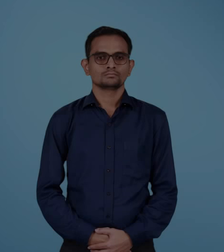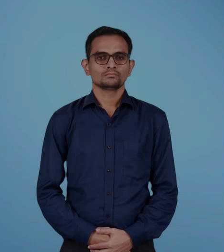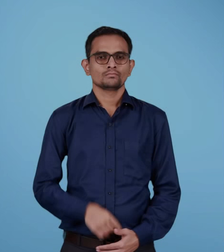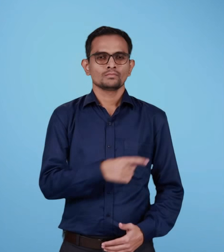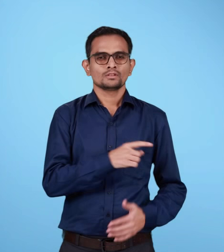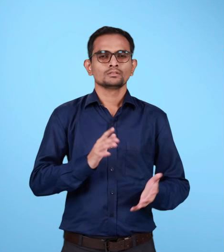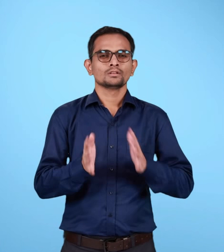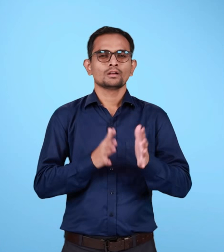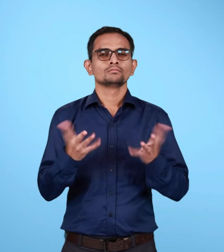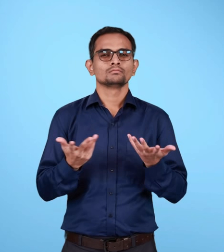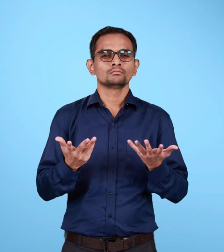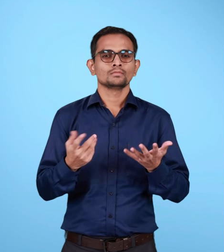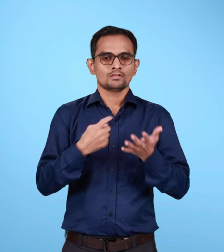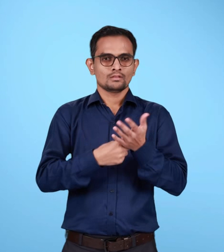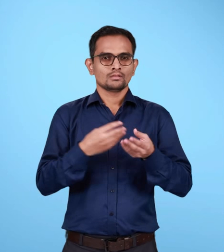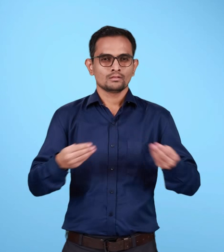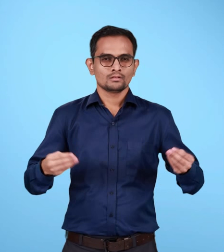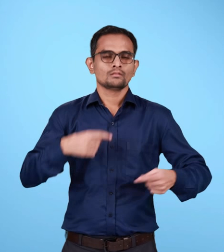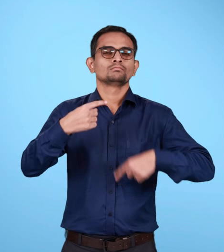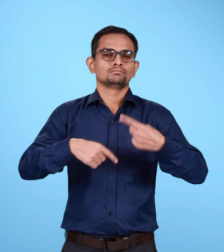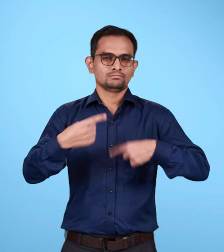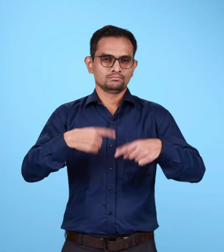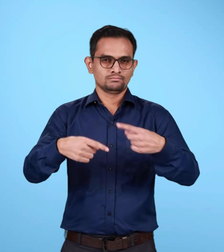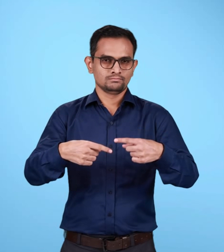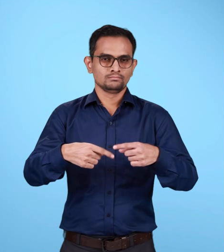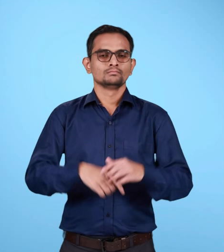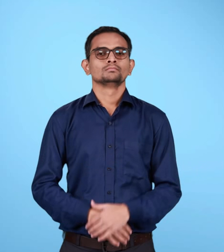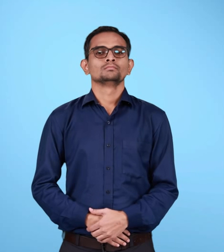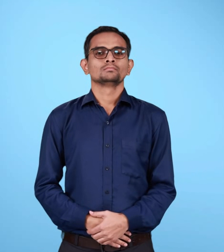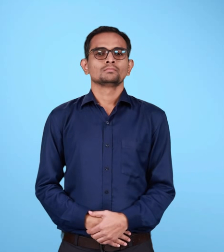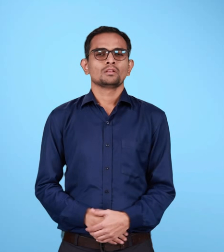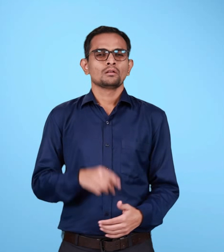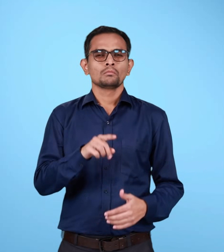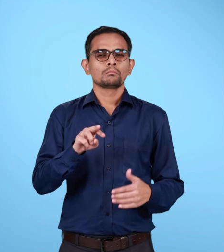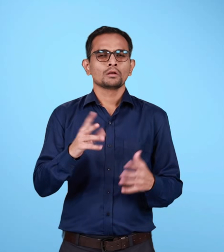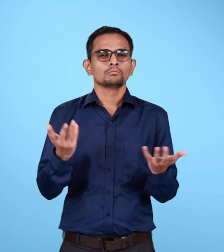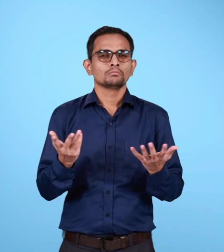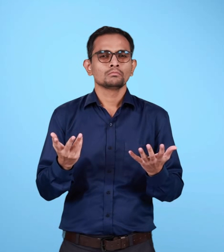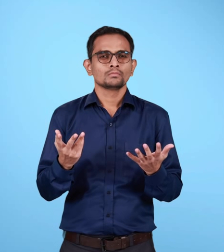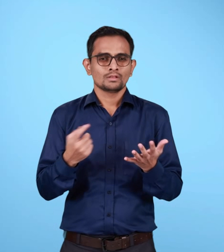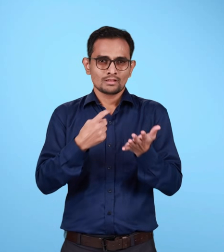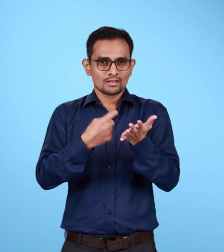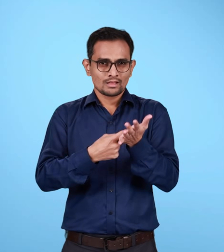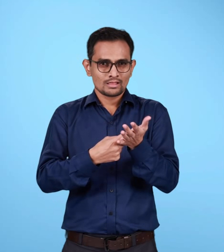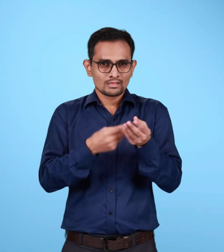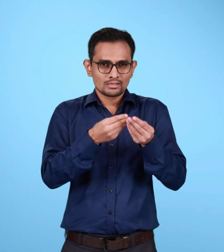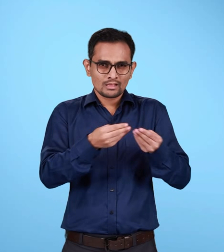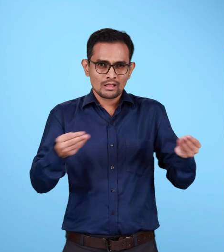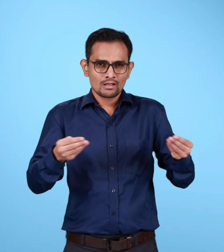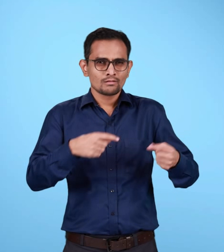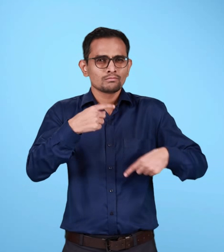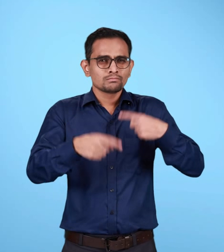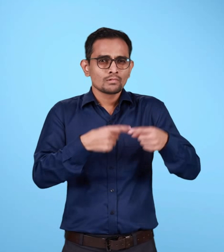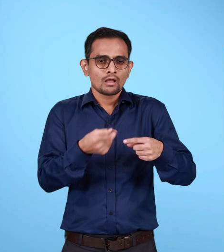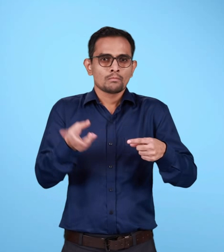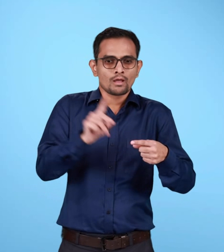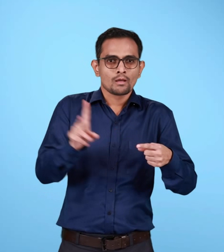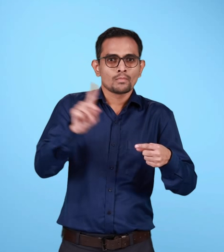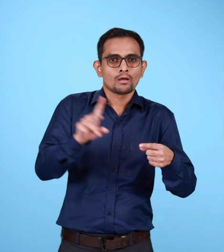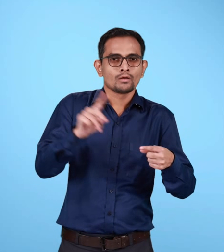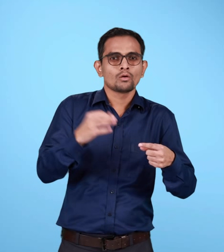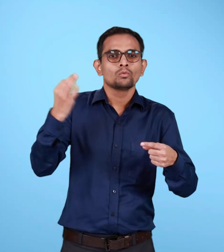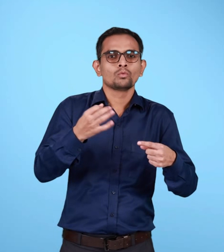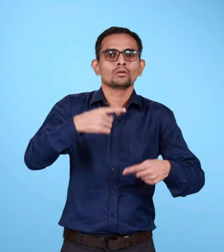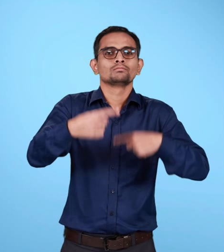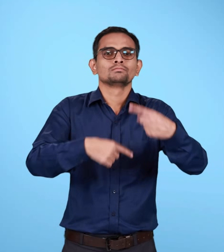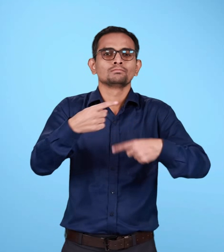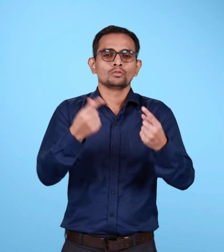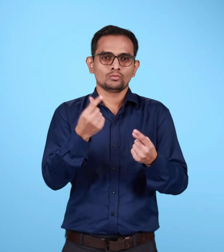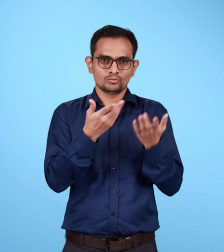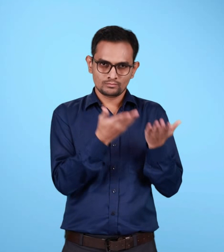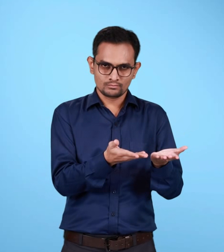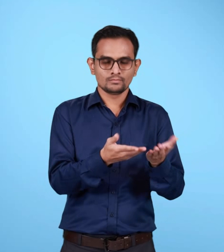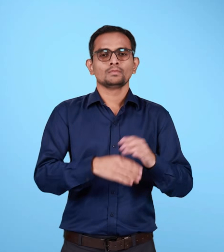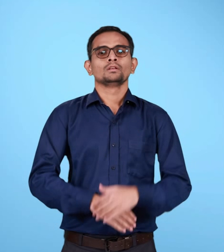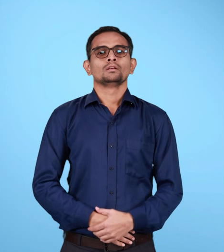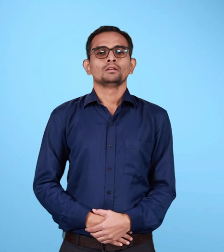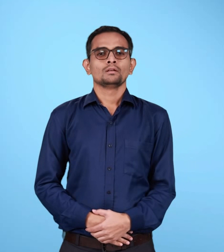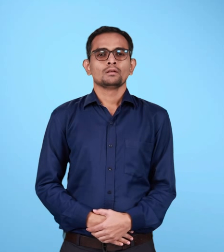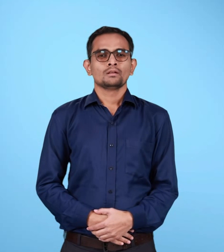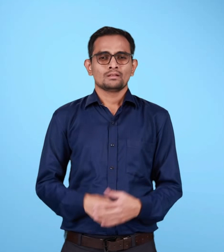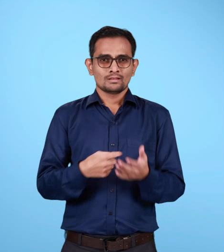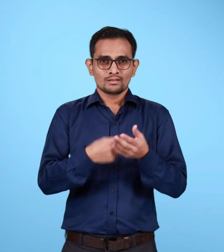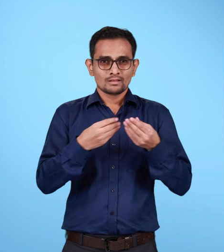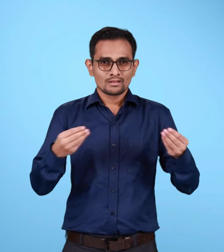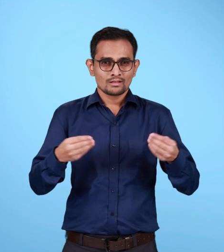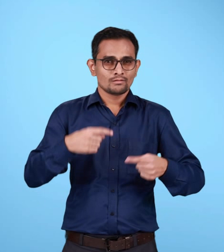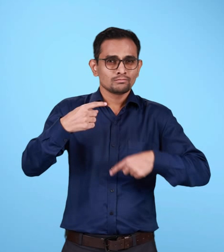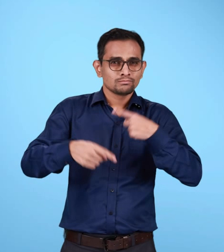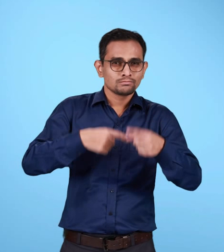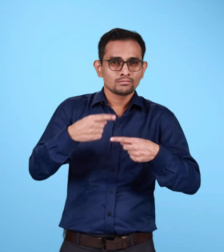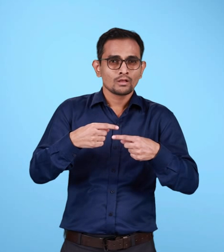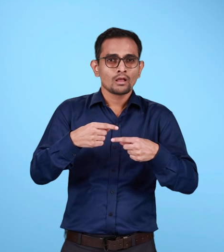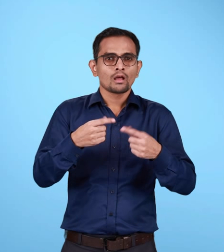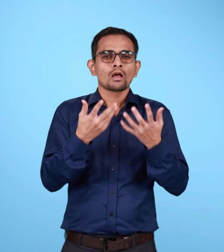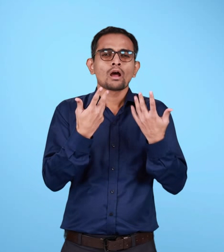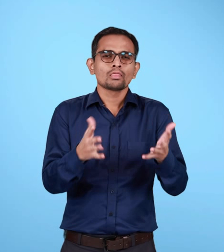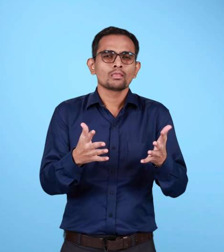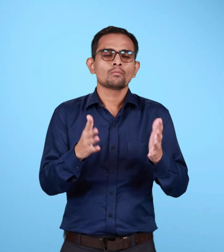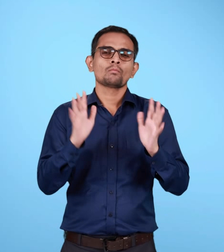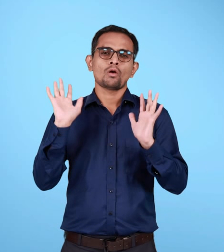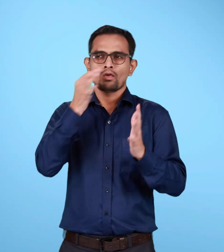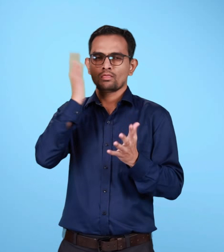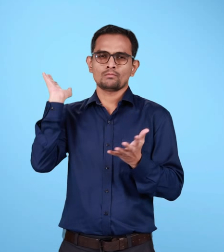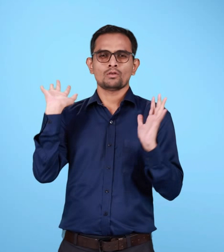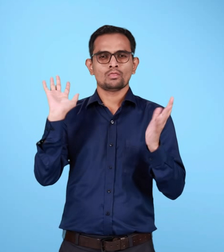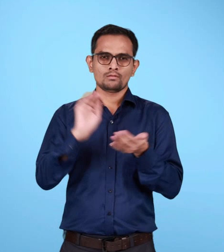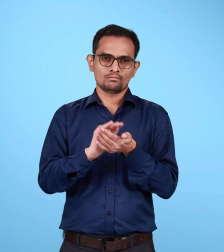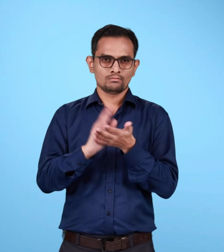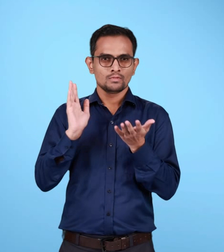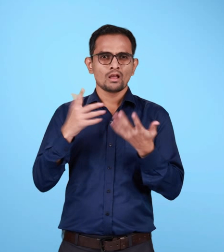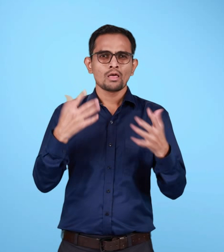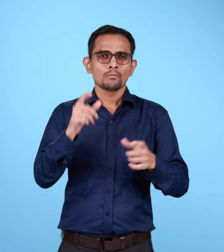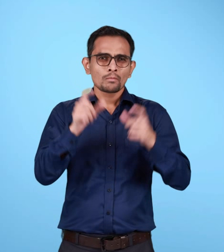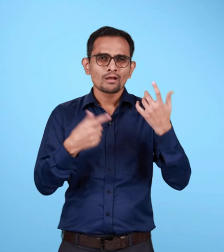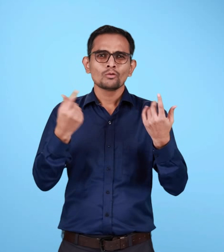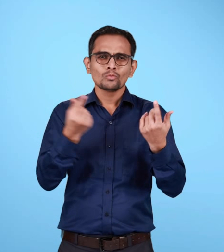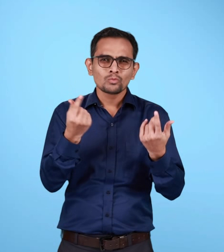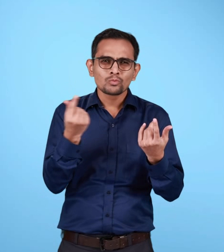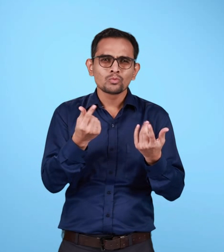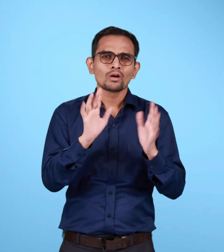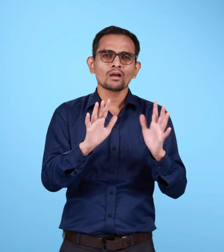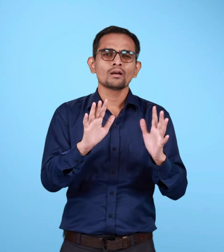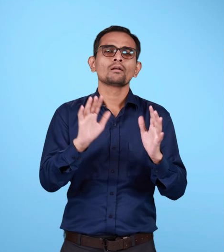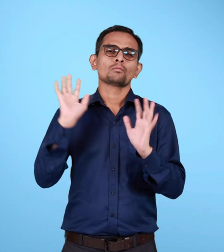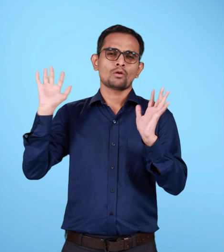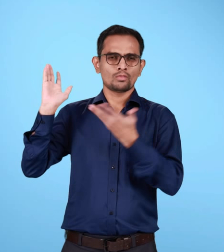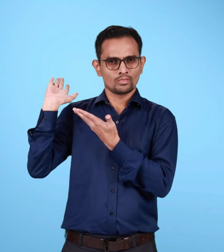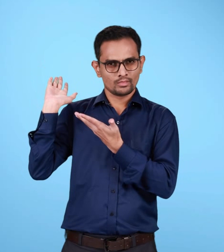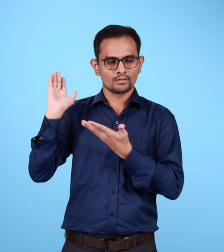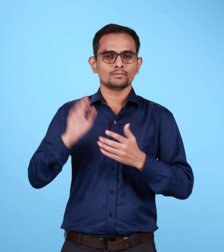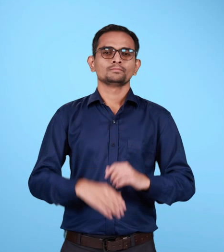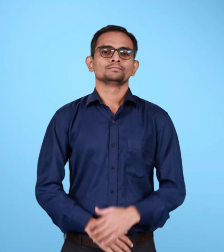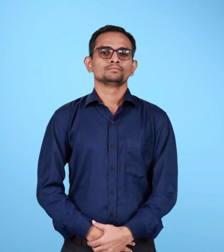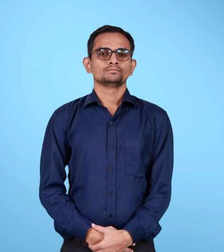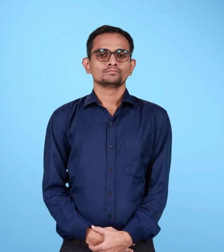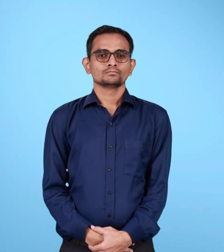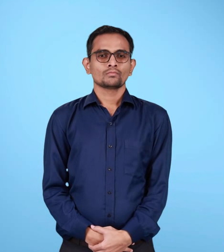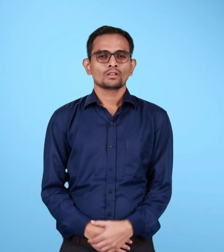Renewable Resources This sign refers to renewable resources. Renewable resources are those which get renewed or replenished quickly. Some of these are unlimited and are not affected by human activities,